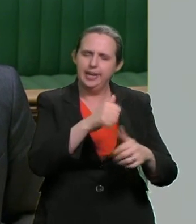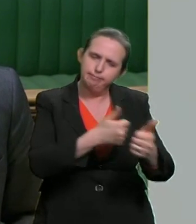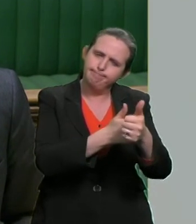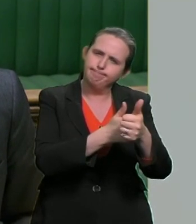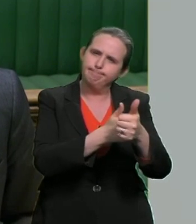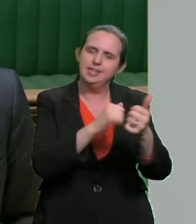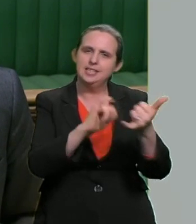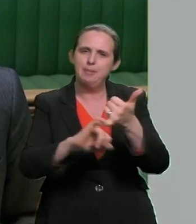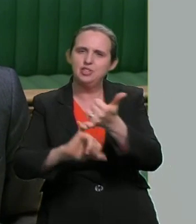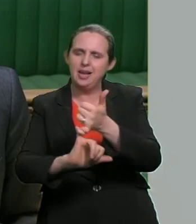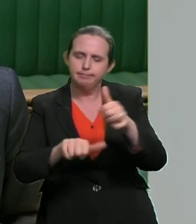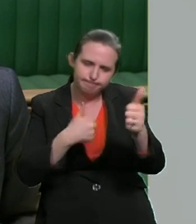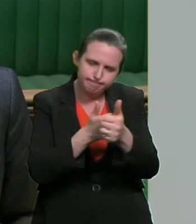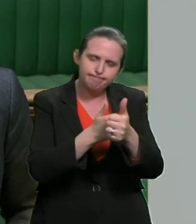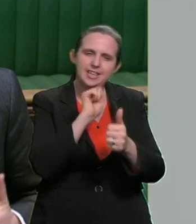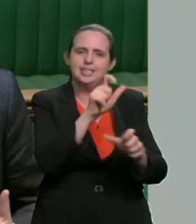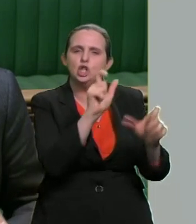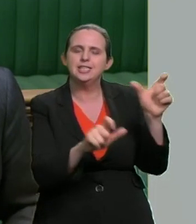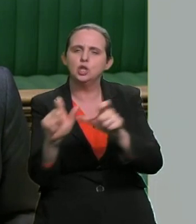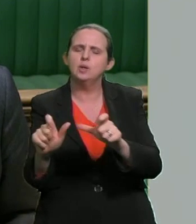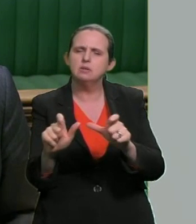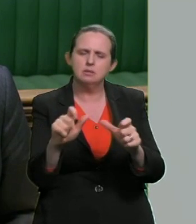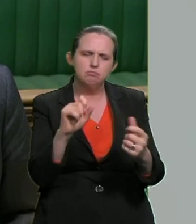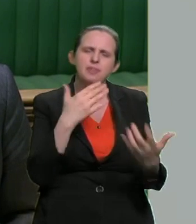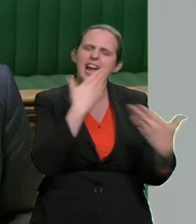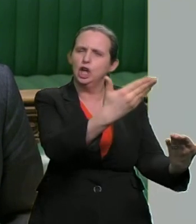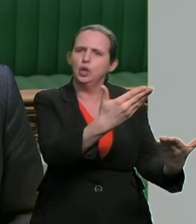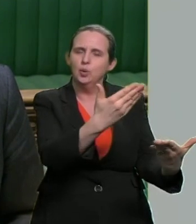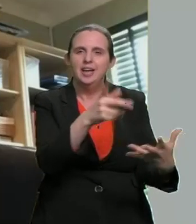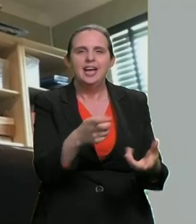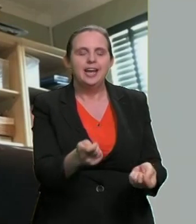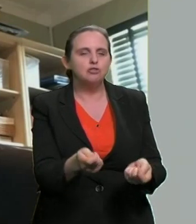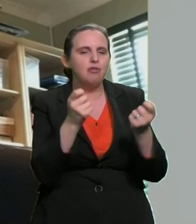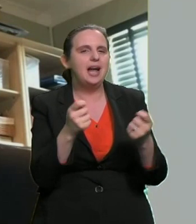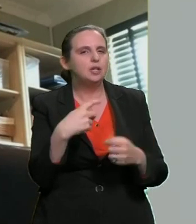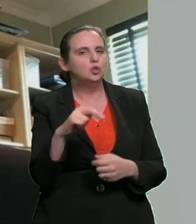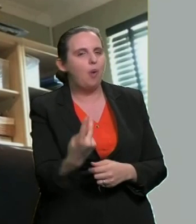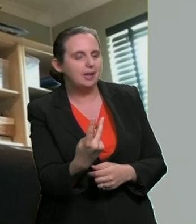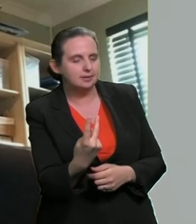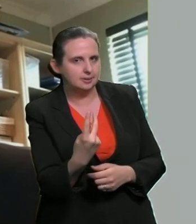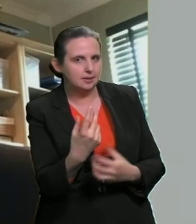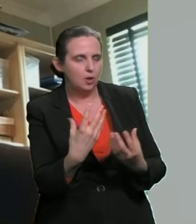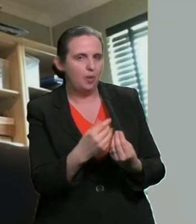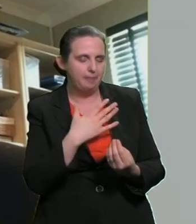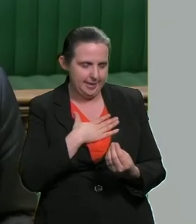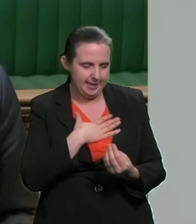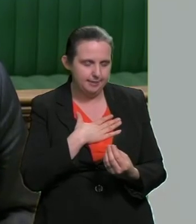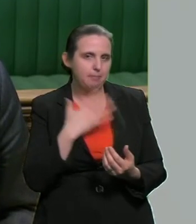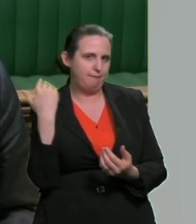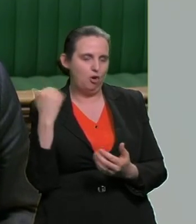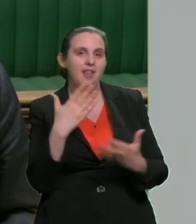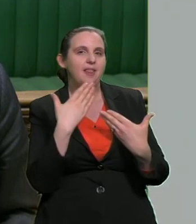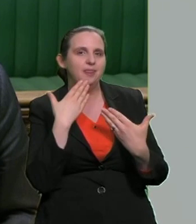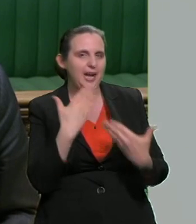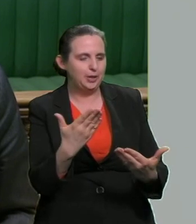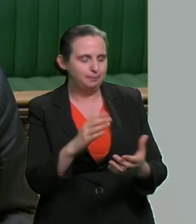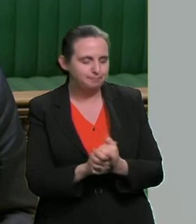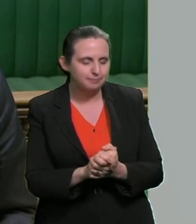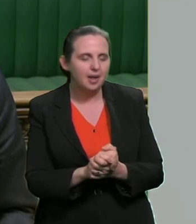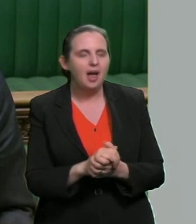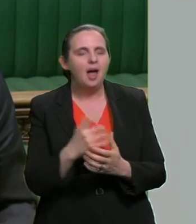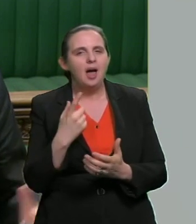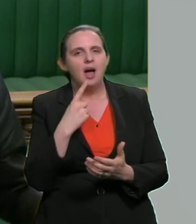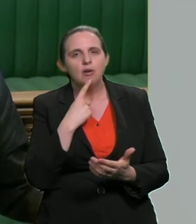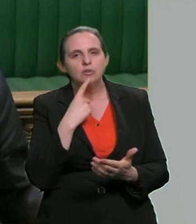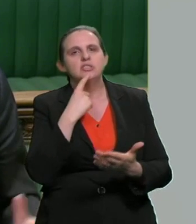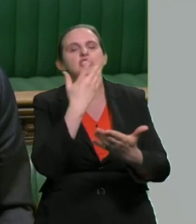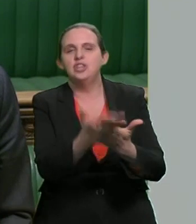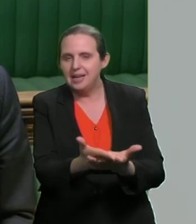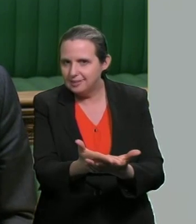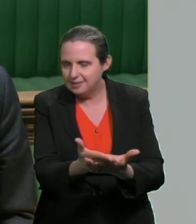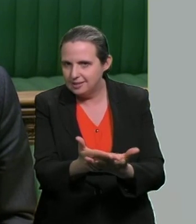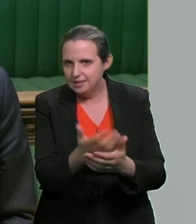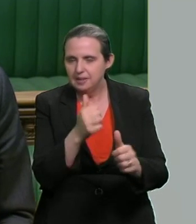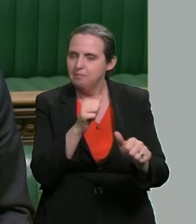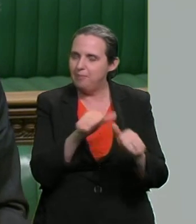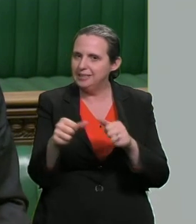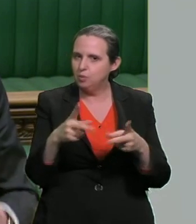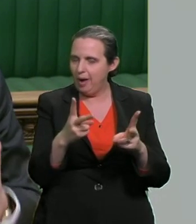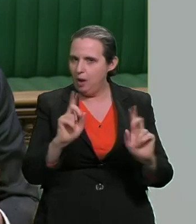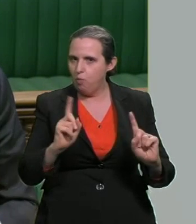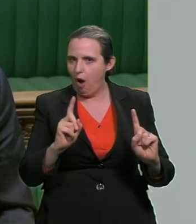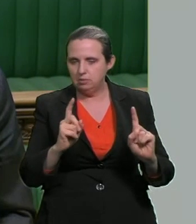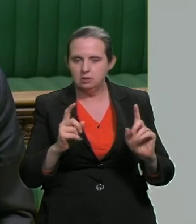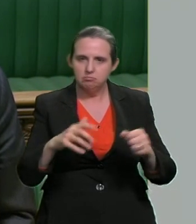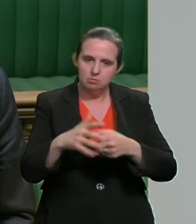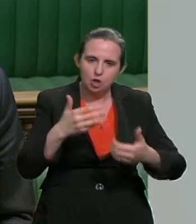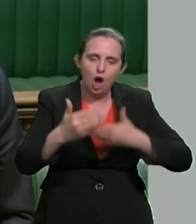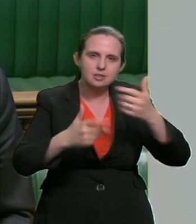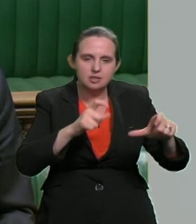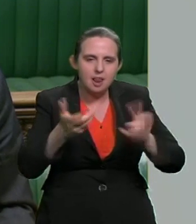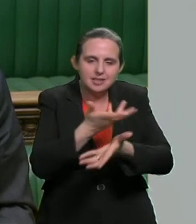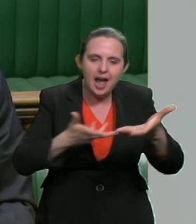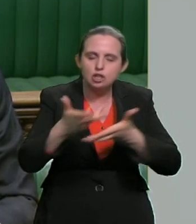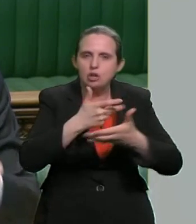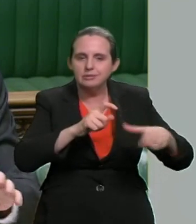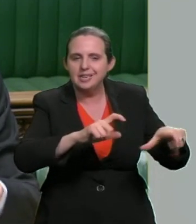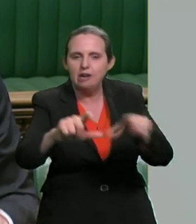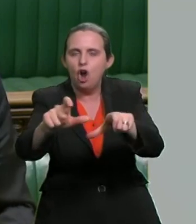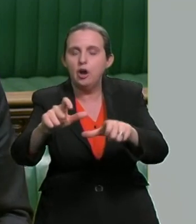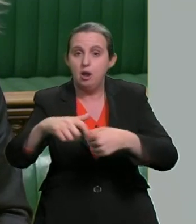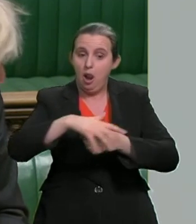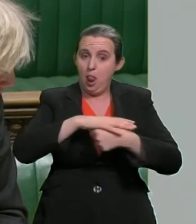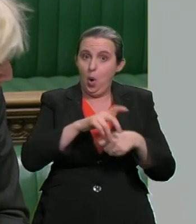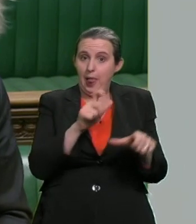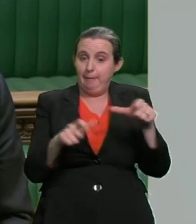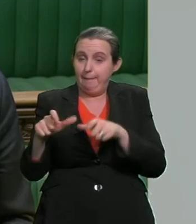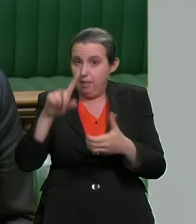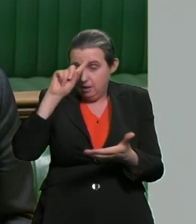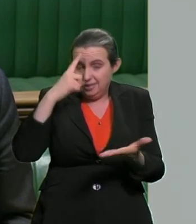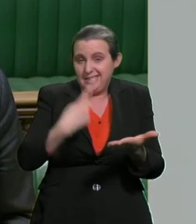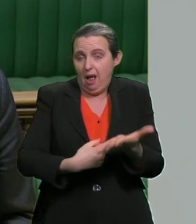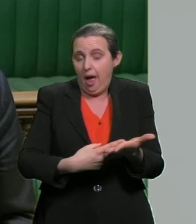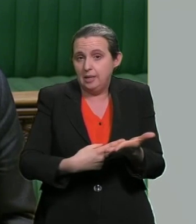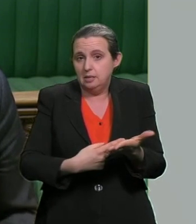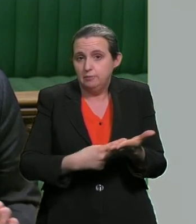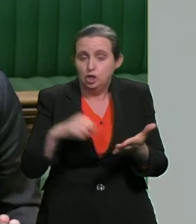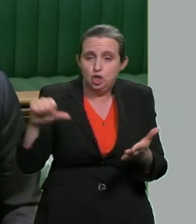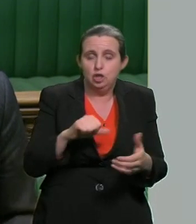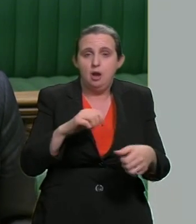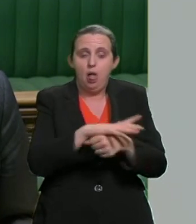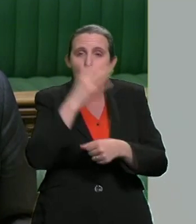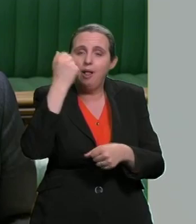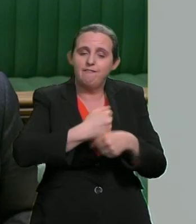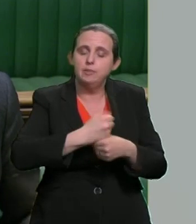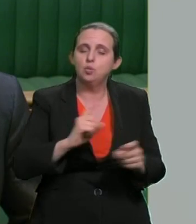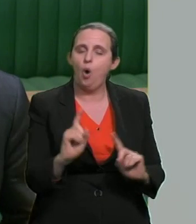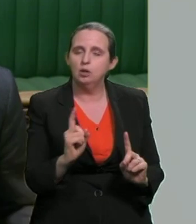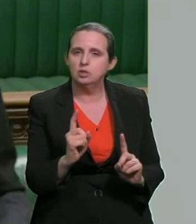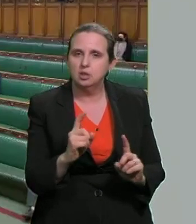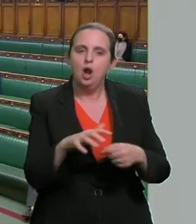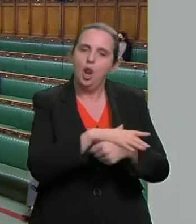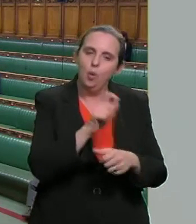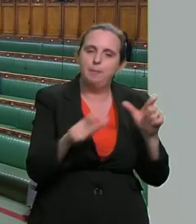I thank him for what he is doing. He has raised this issue twice with me now, and I thank him for that, but may I humbly suggest that the best way forward is for the consultation to proceed and for local people to decide what the best form of local government is that they want?